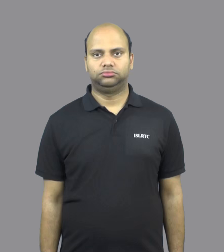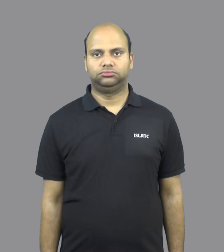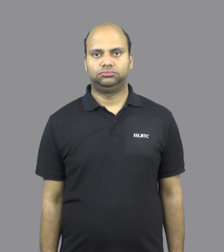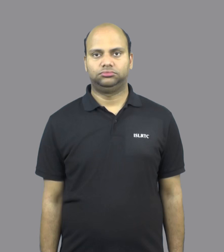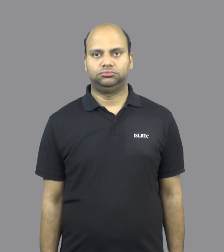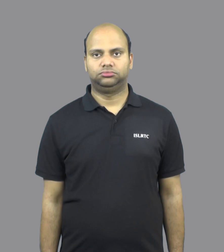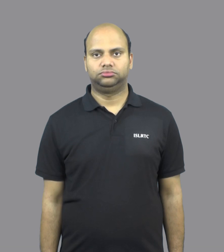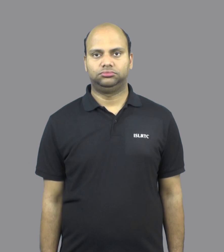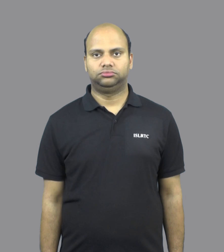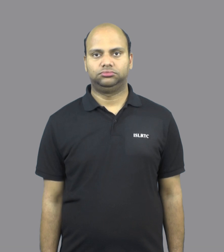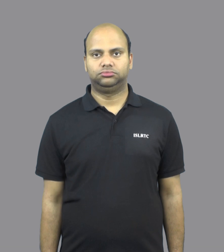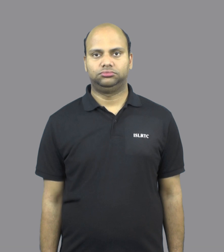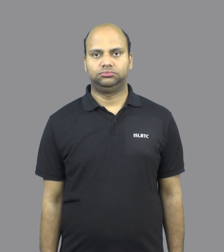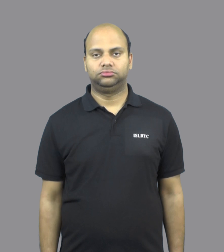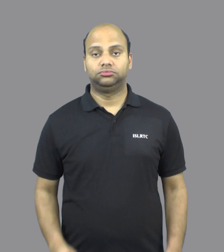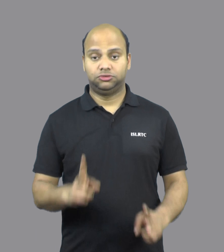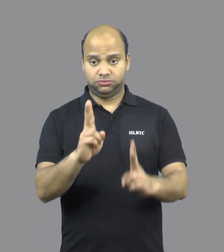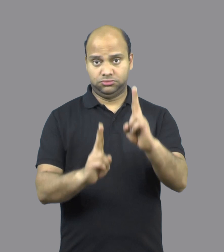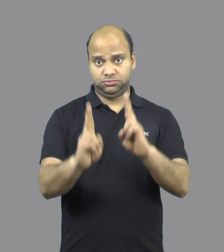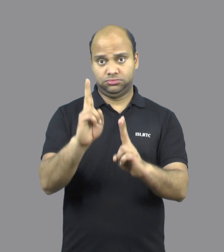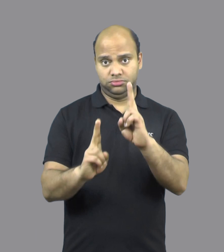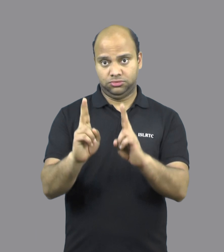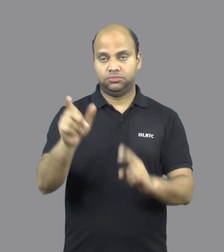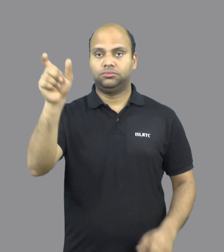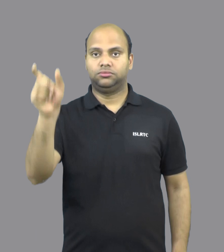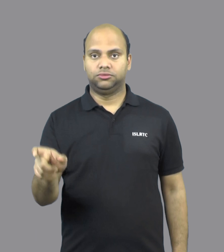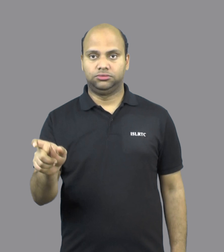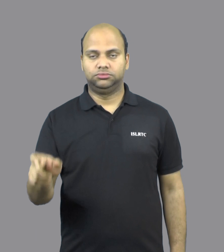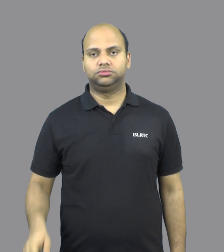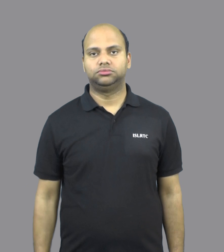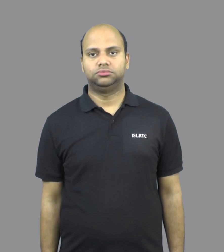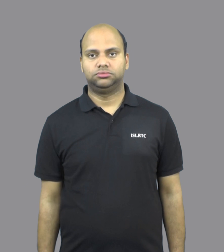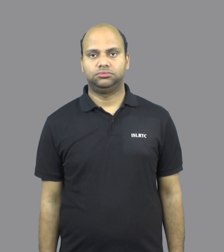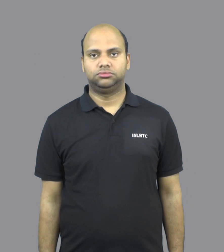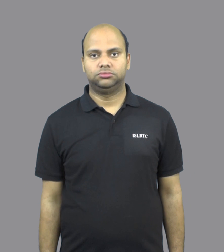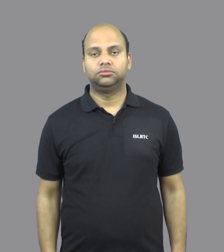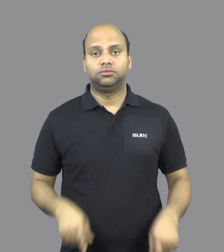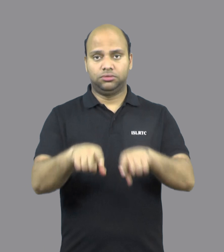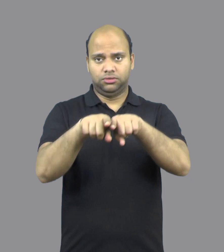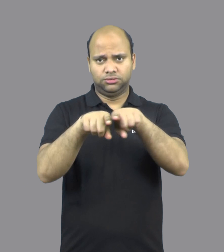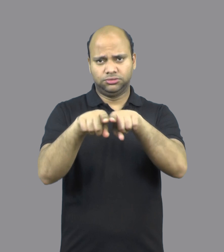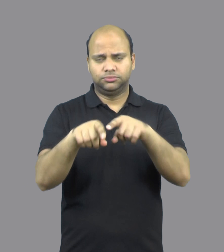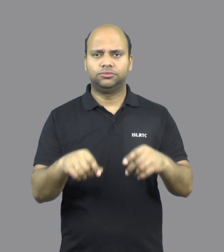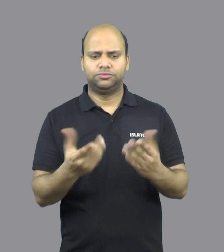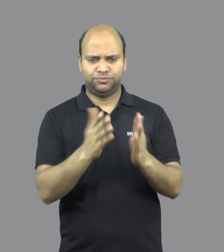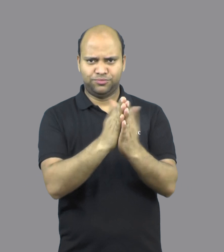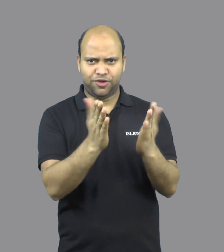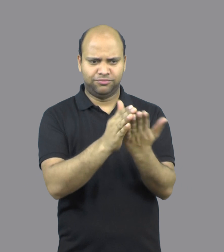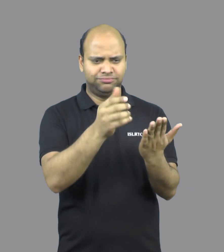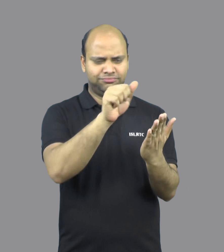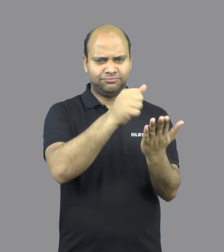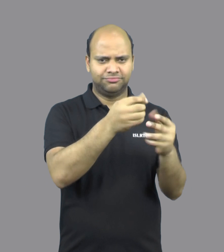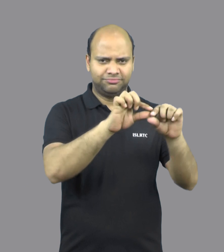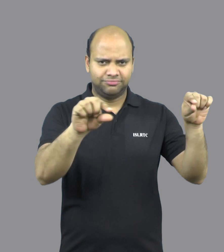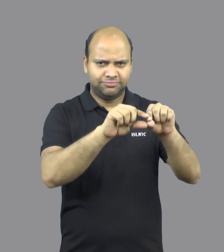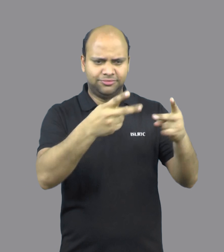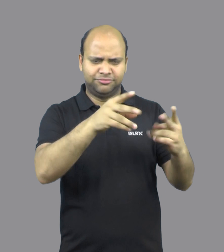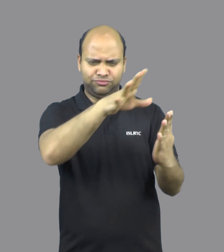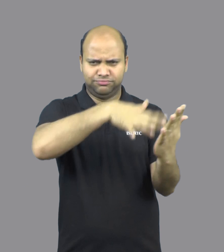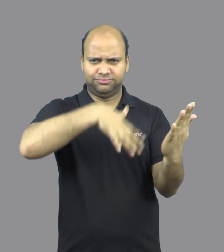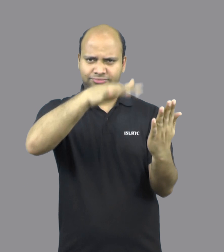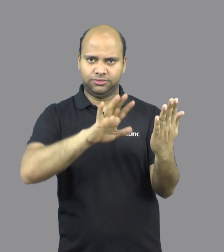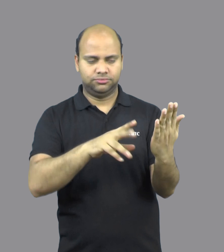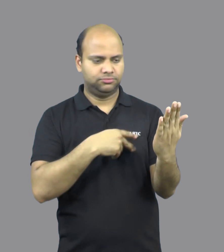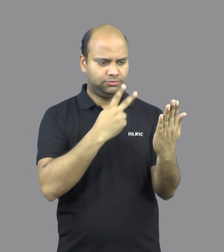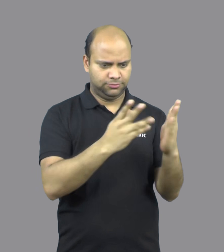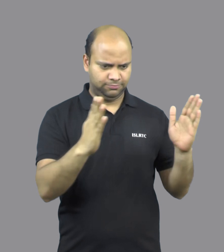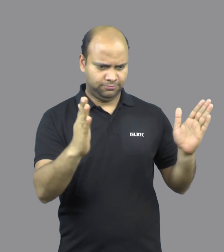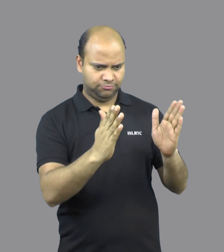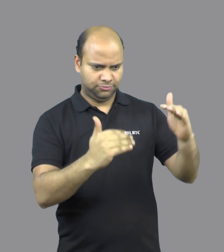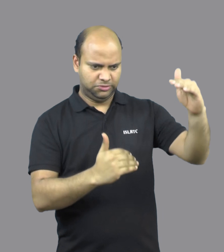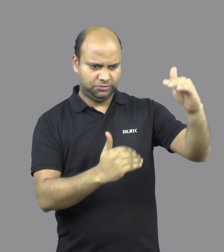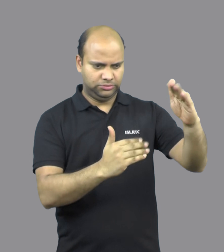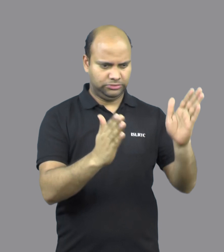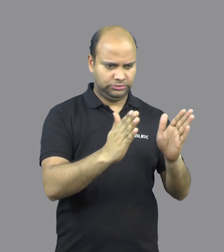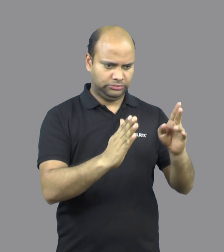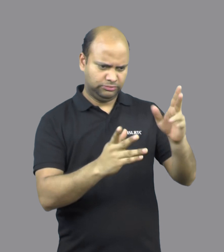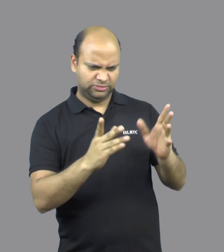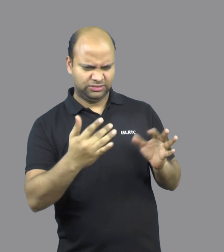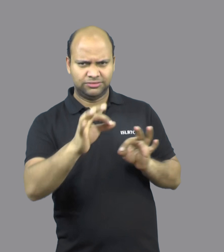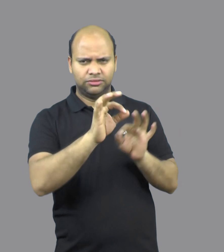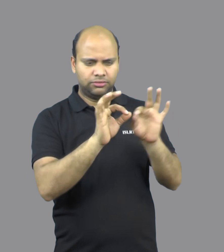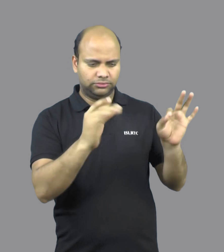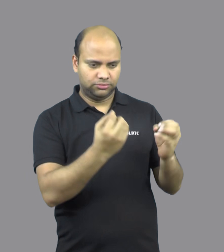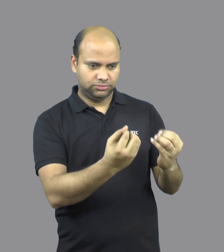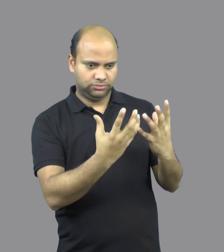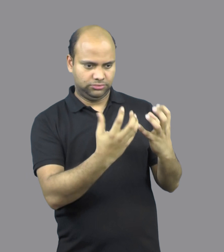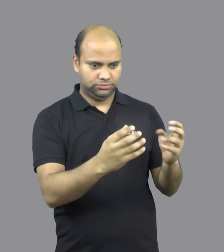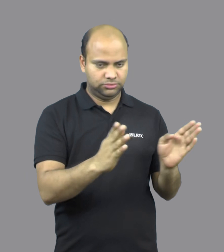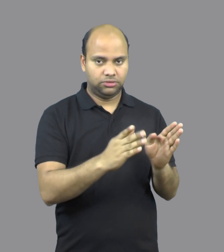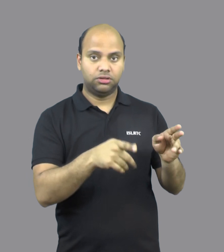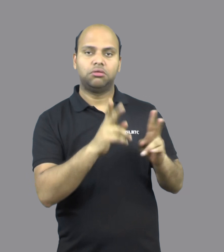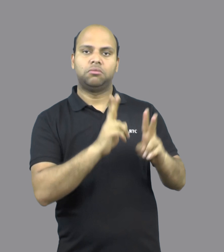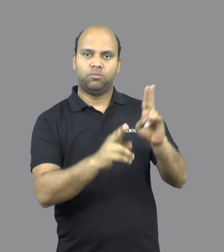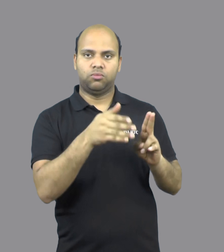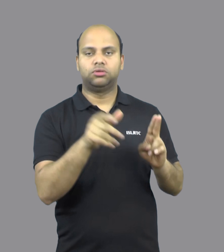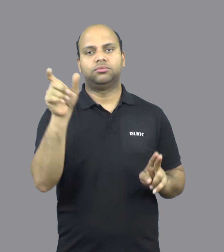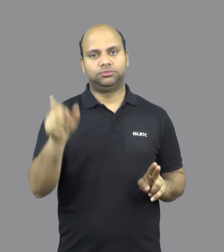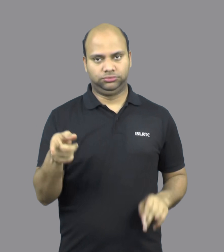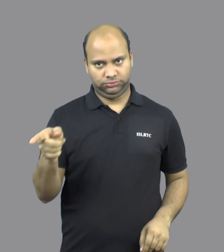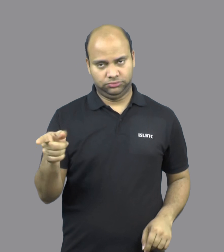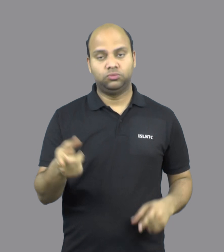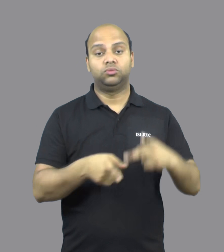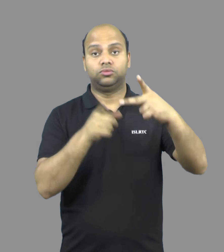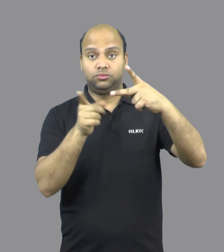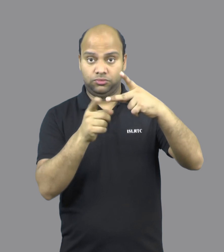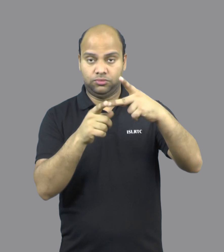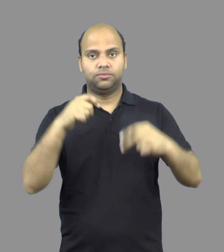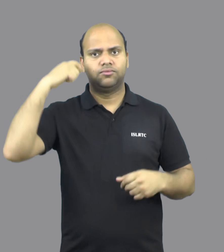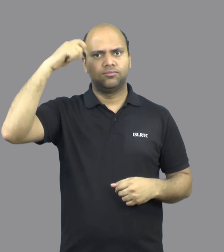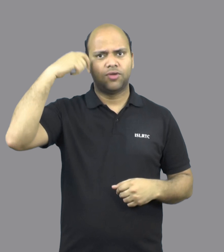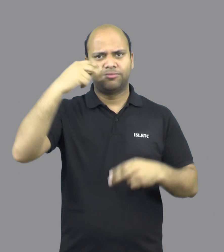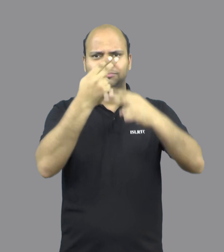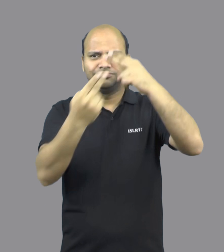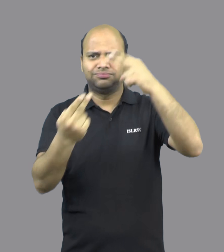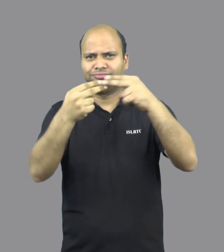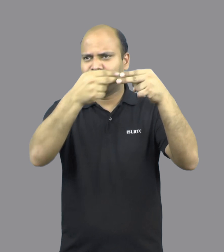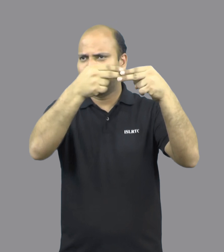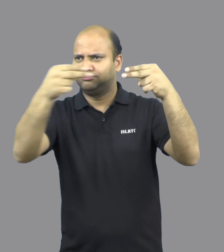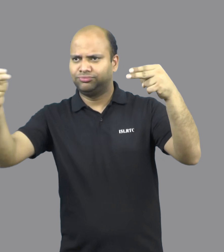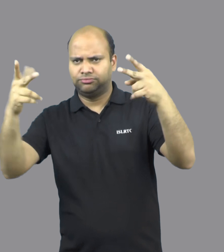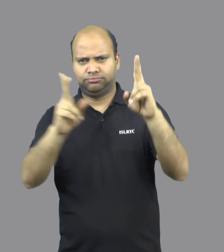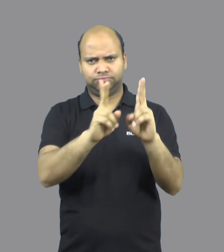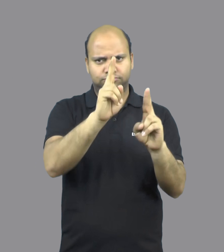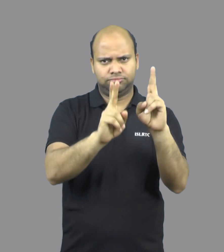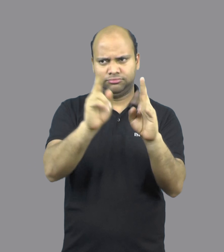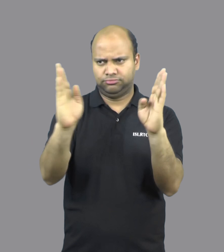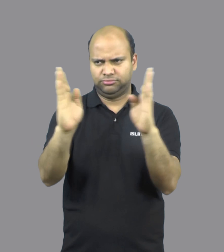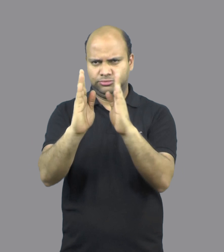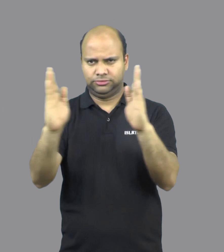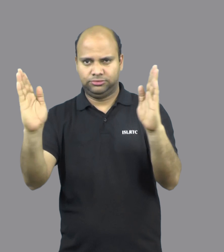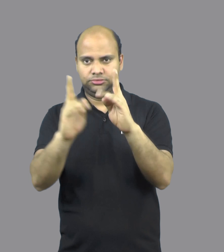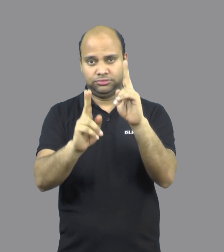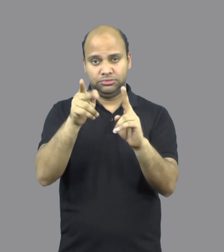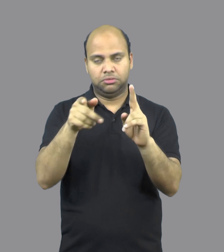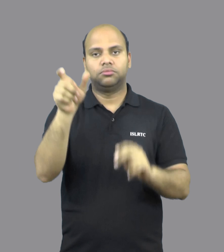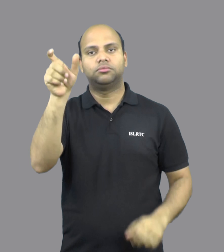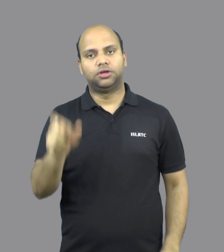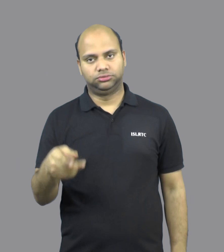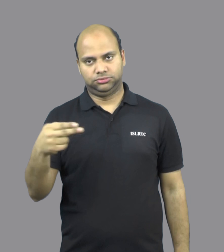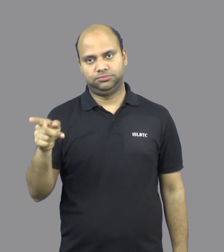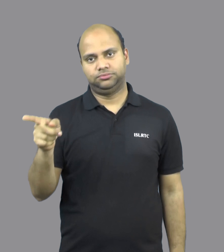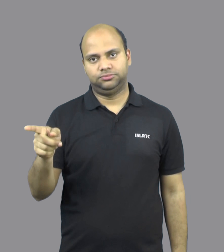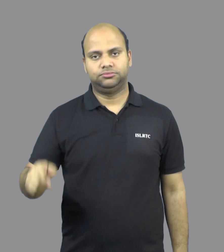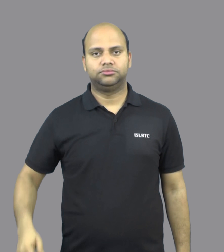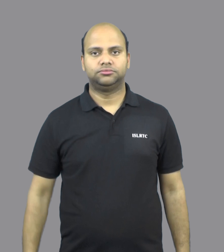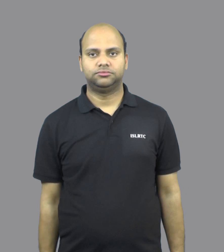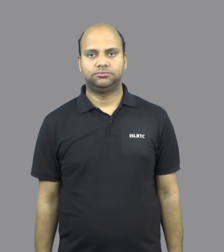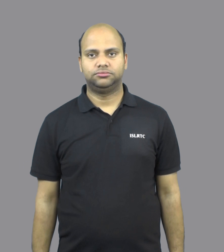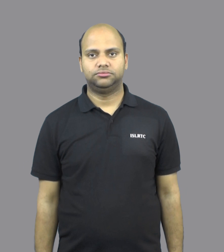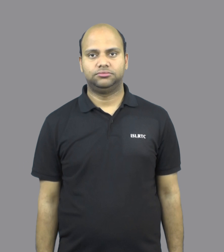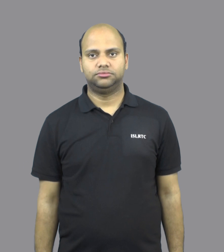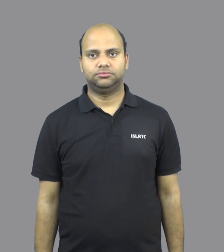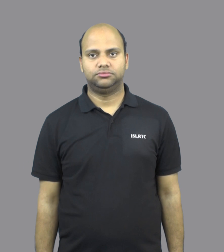Editor